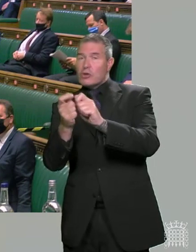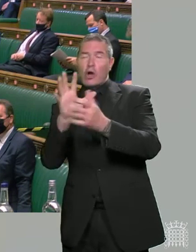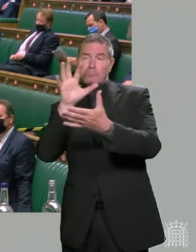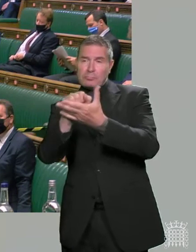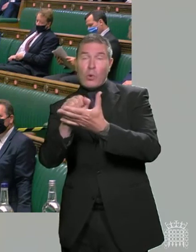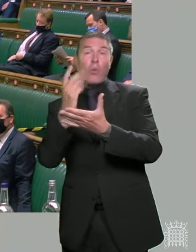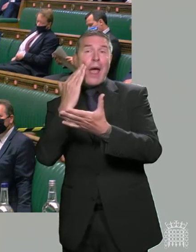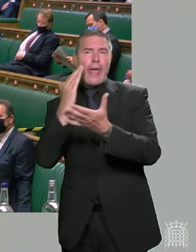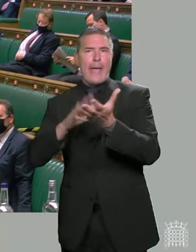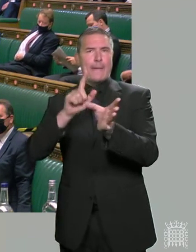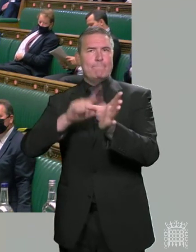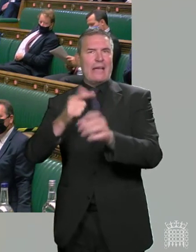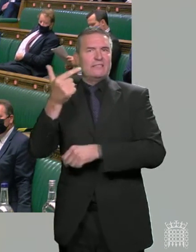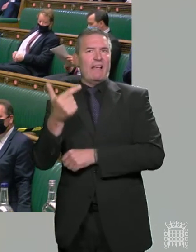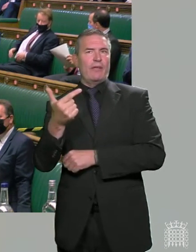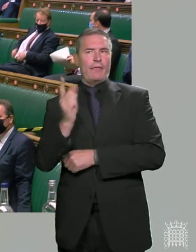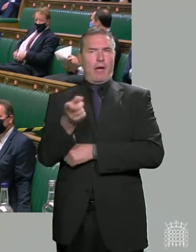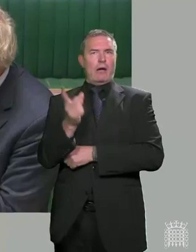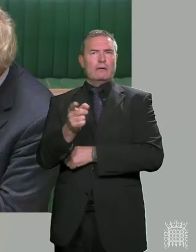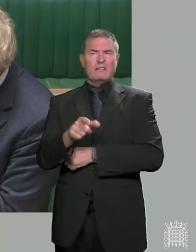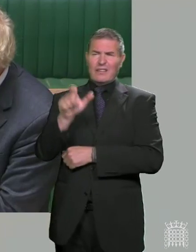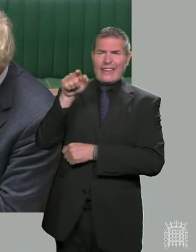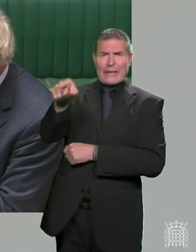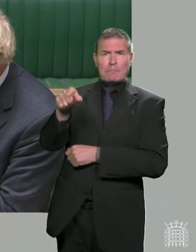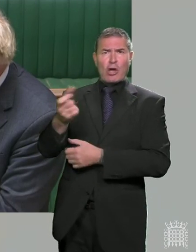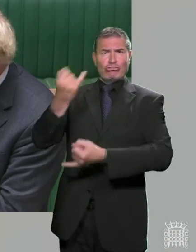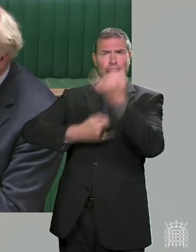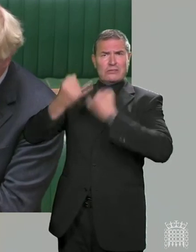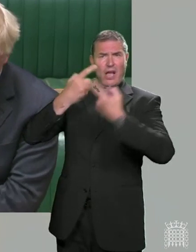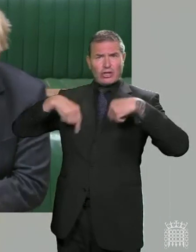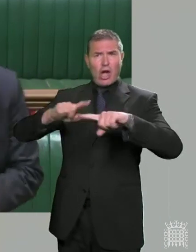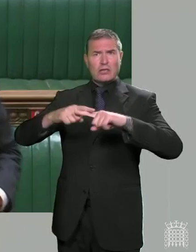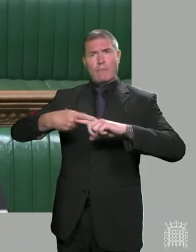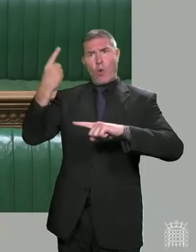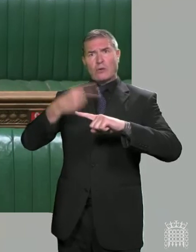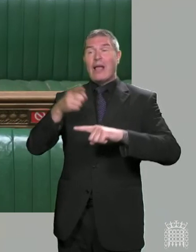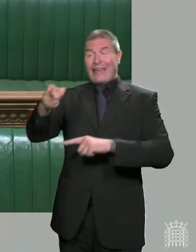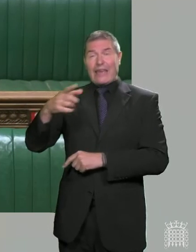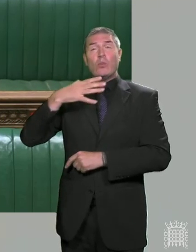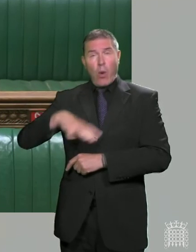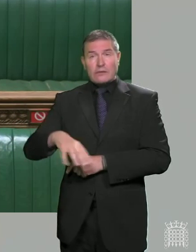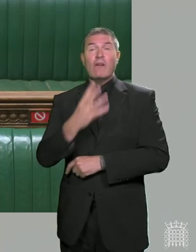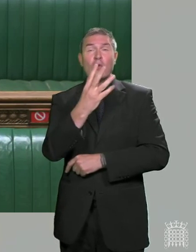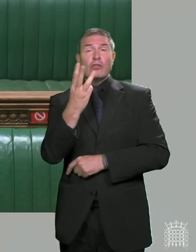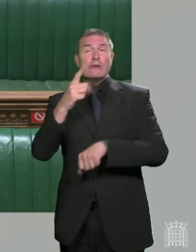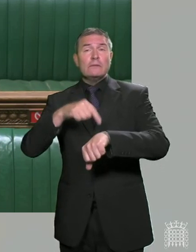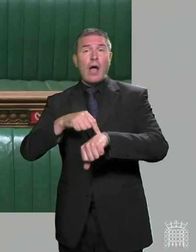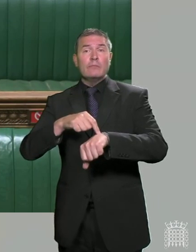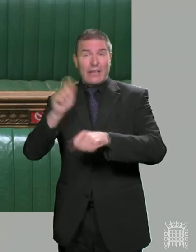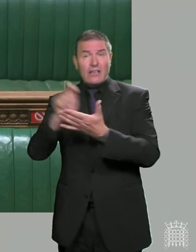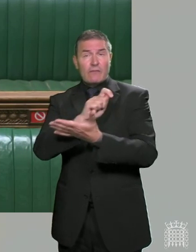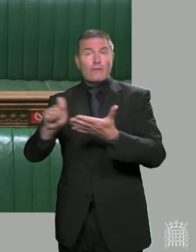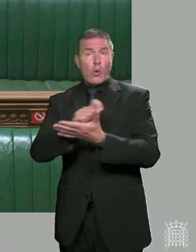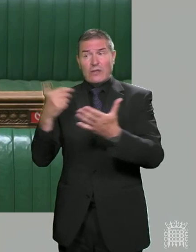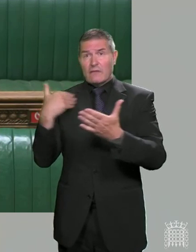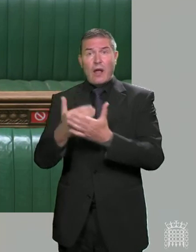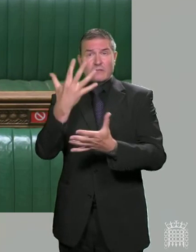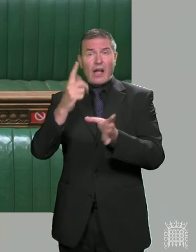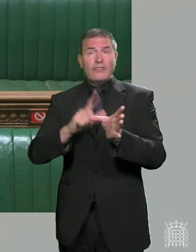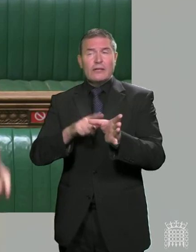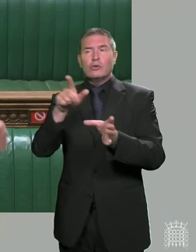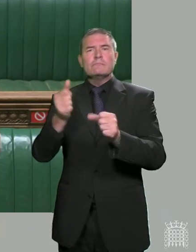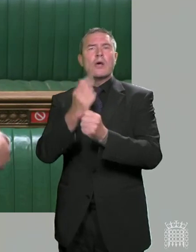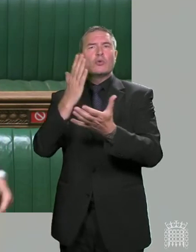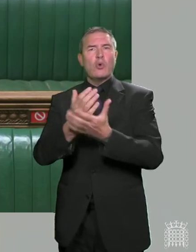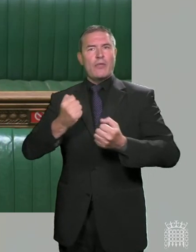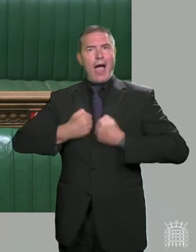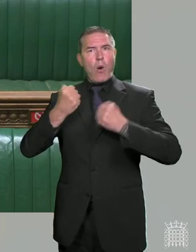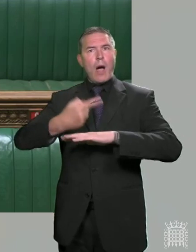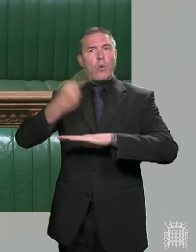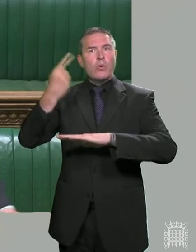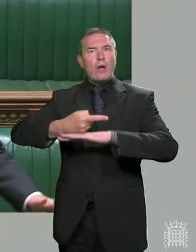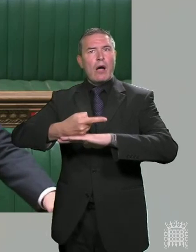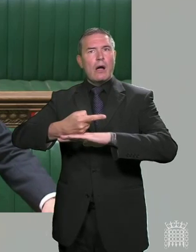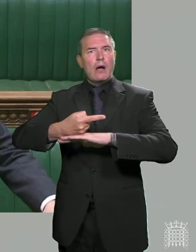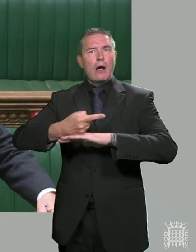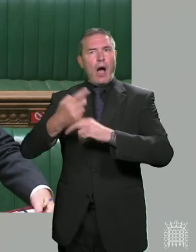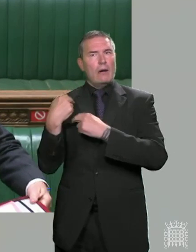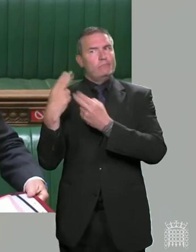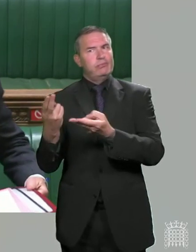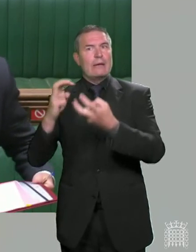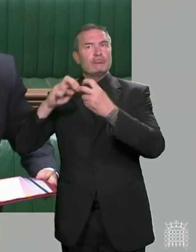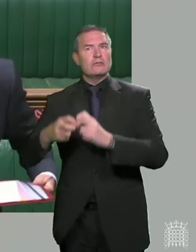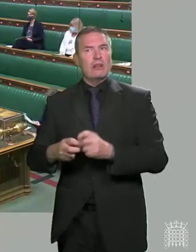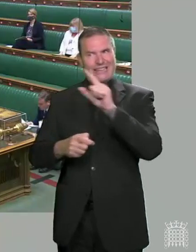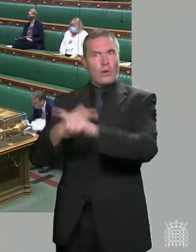When the right honourable and learned Gentleman criticises this Government for wanting to keep our borders open, just remember that he voted 43 times in the last five years to ensure that our border controls were kept in the hands of Brussels.